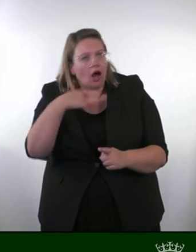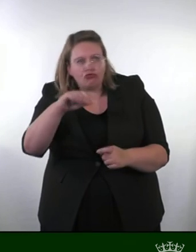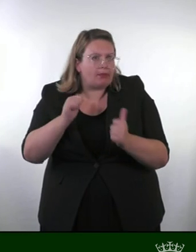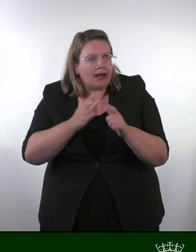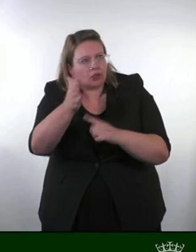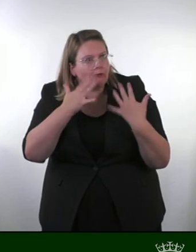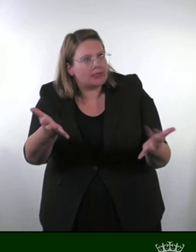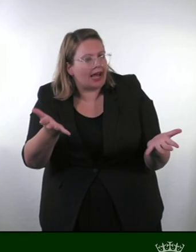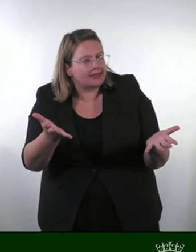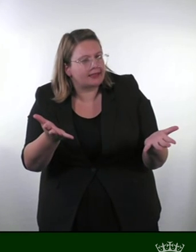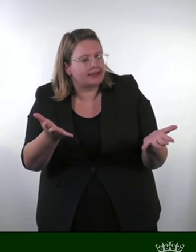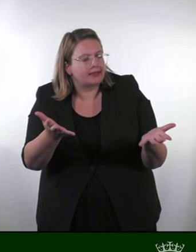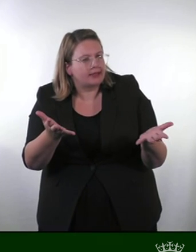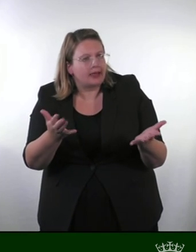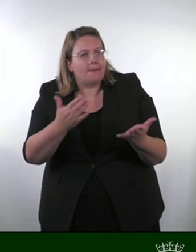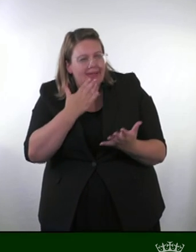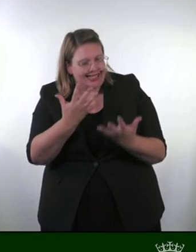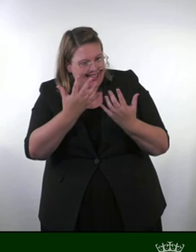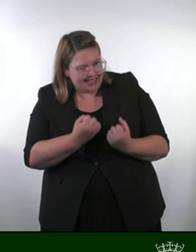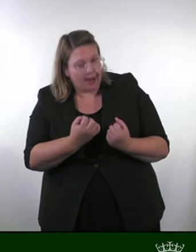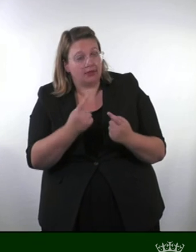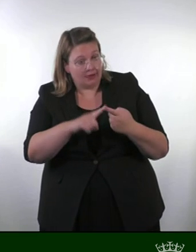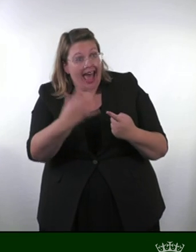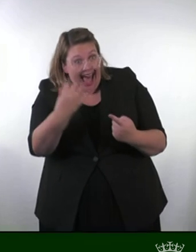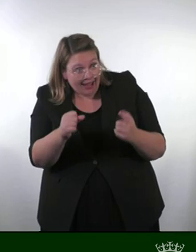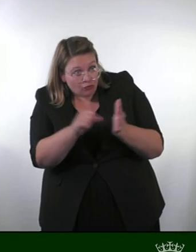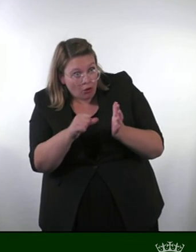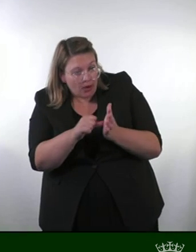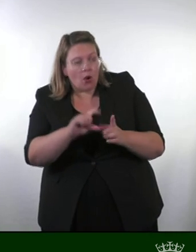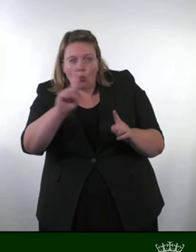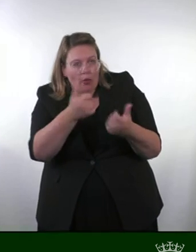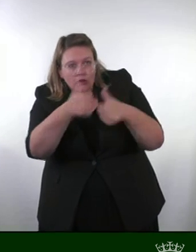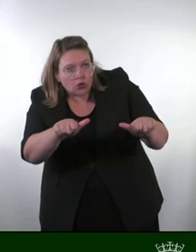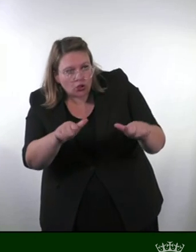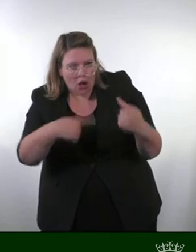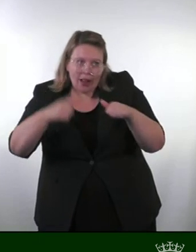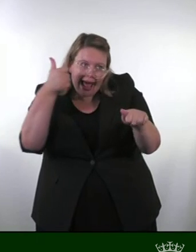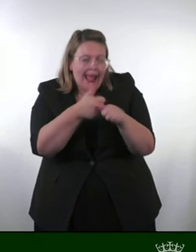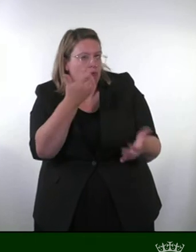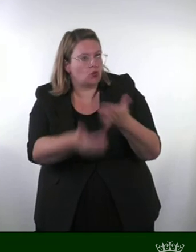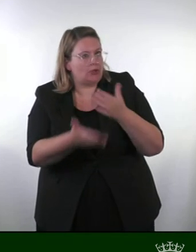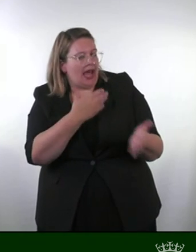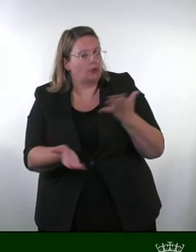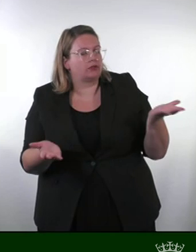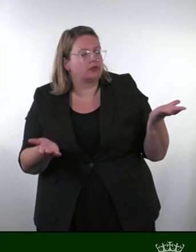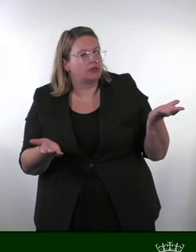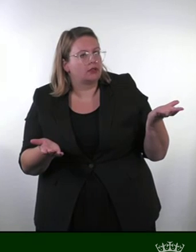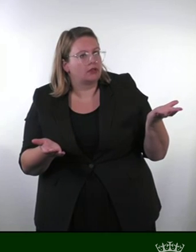What is the problem? The Prime Minister should accept that there is a problem, tell us what the solution is, and we will all muck in, try to make it better, and tell our constituents.